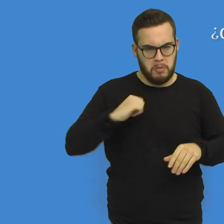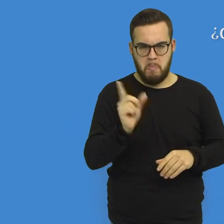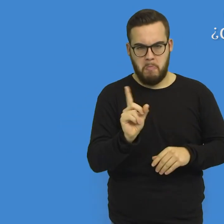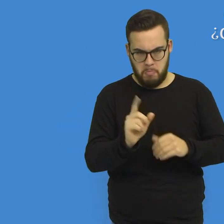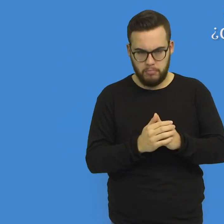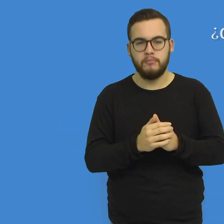no